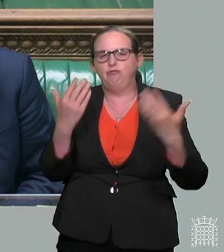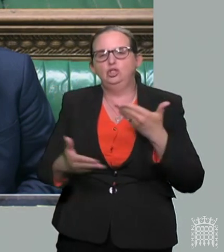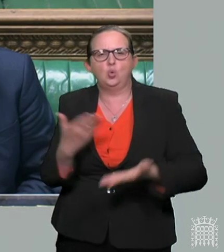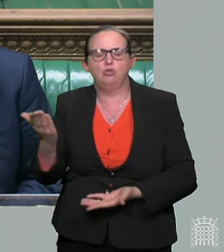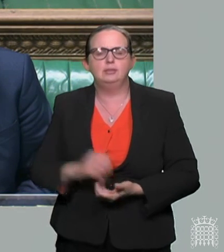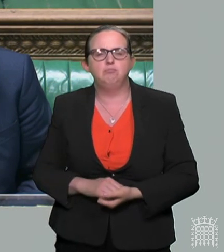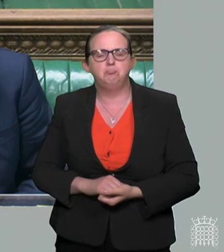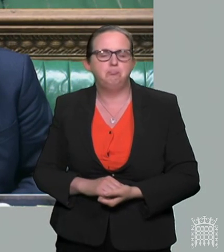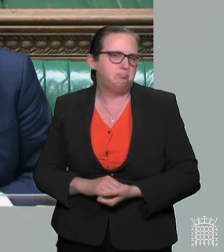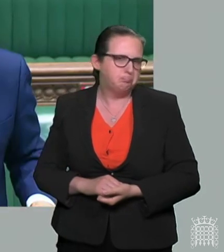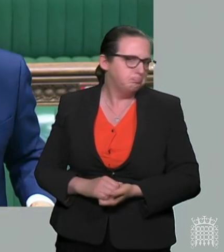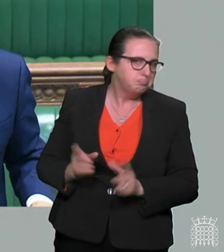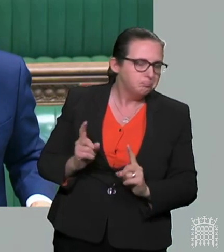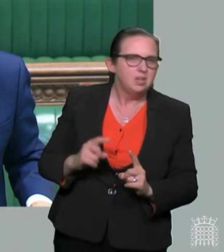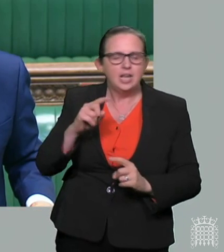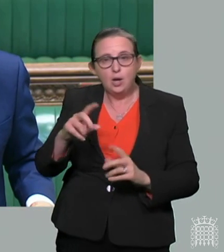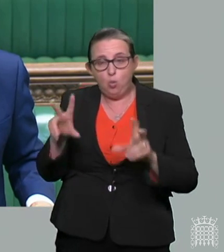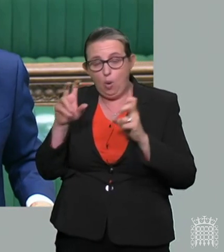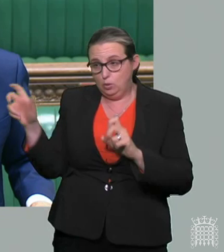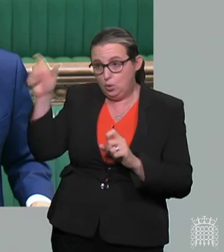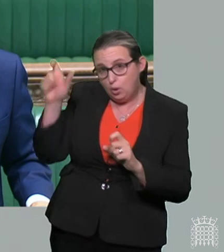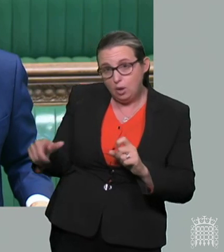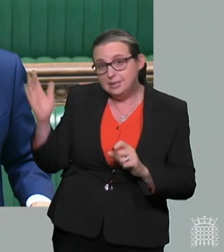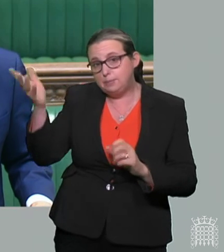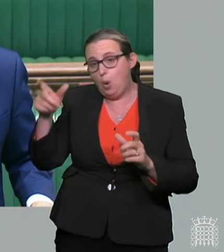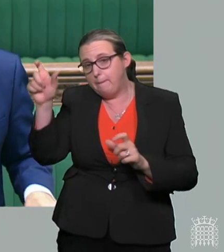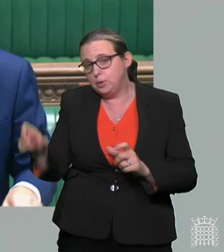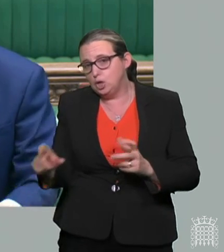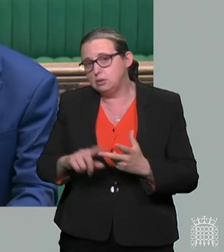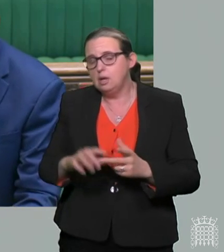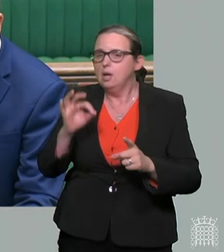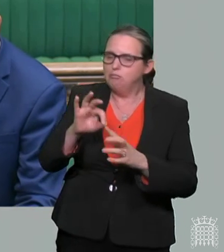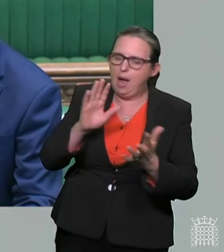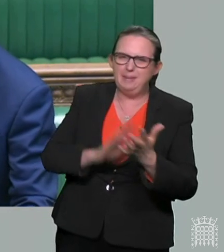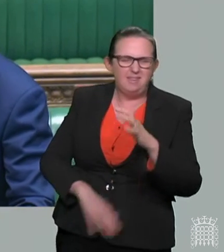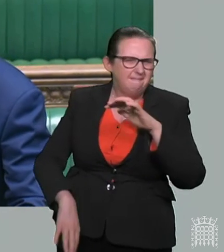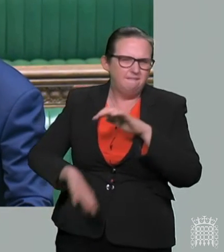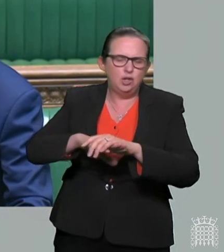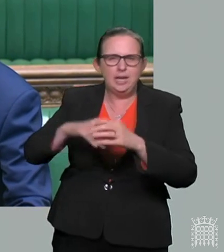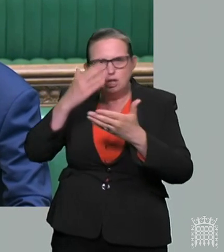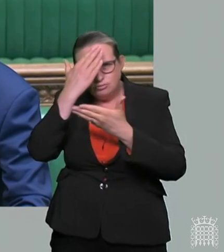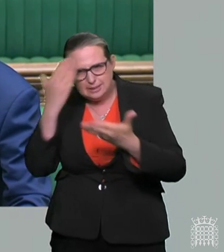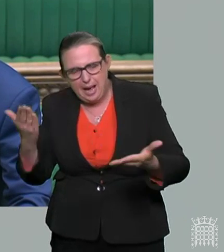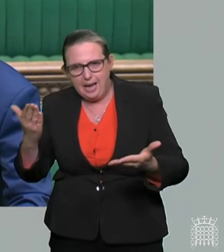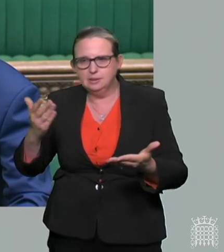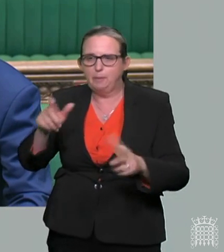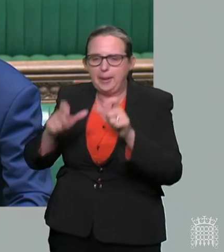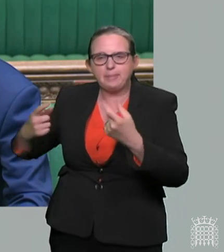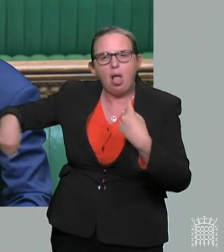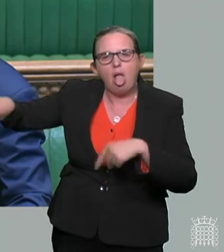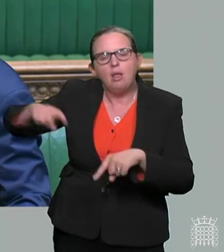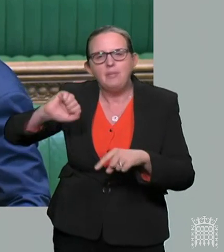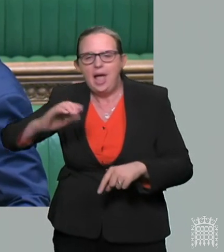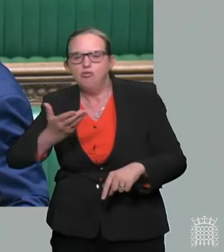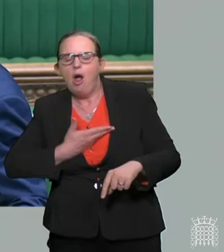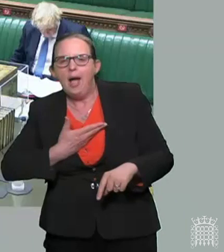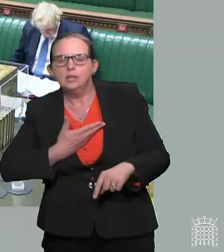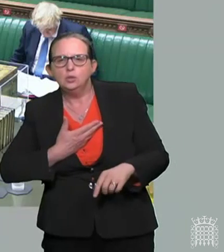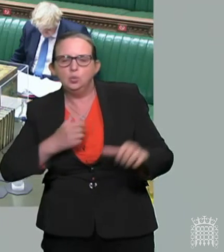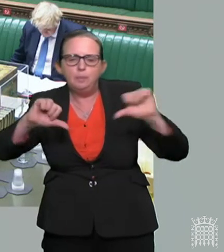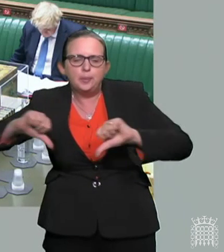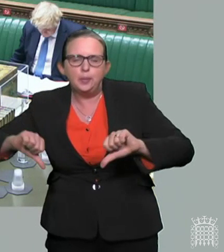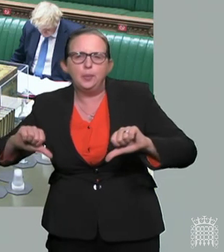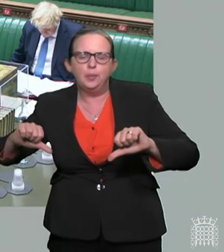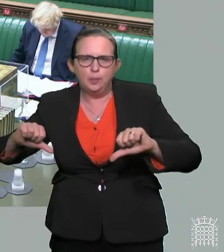The story goes on to quote the Prime Minister’s spokesperson saying that the Prime Minister “fully respects the right of those who choose to…make their feelings known”.